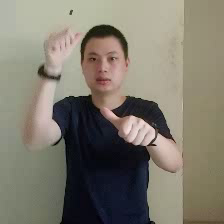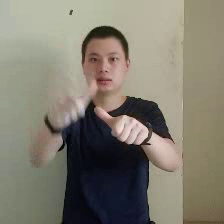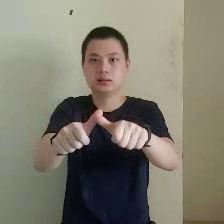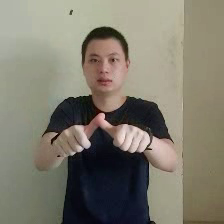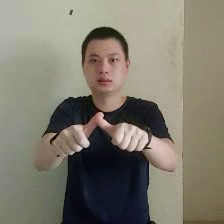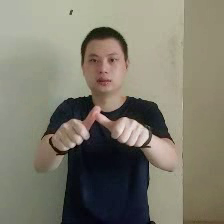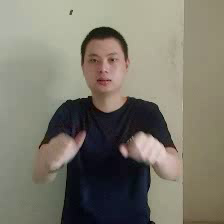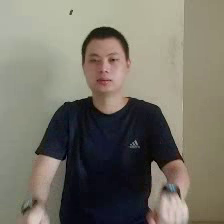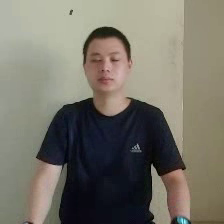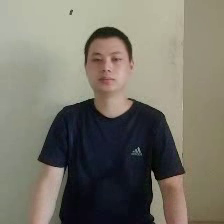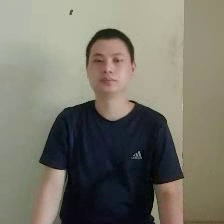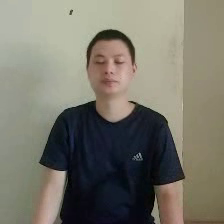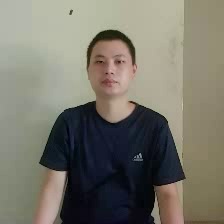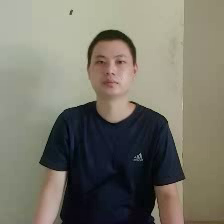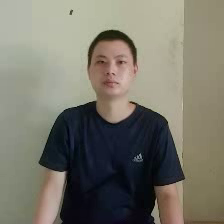Nhớ